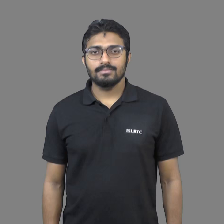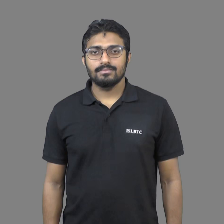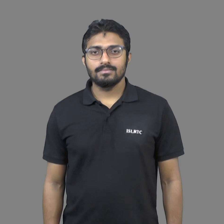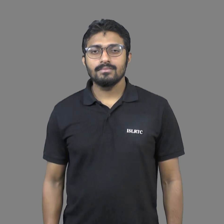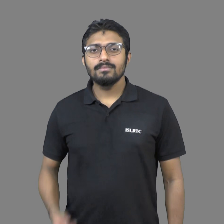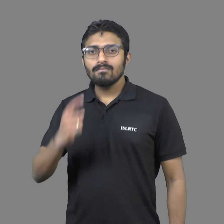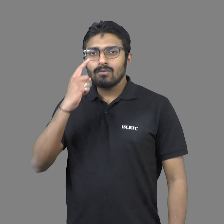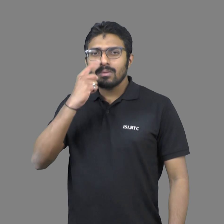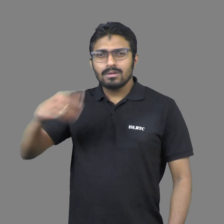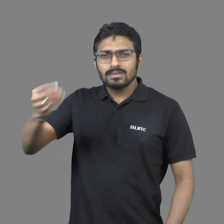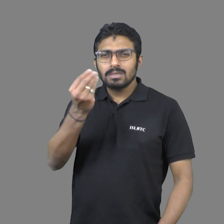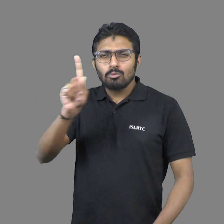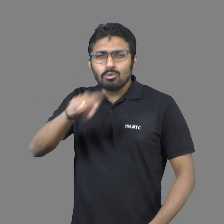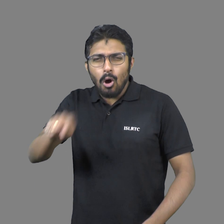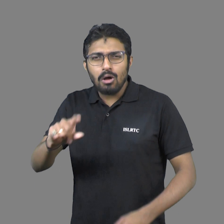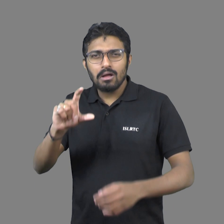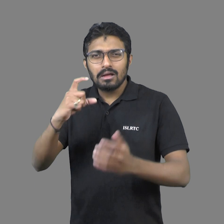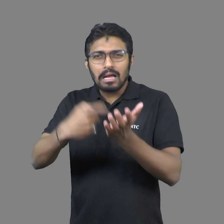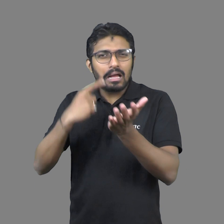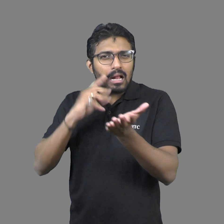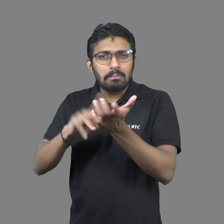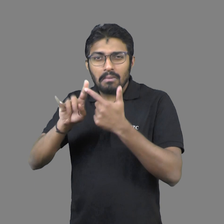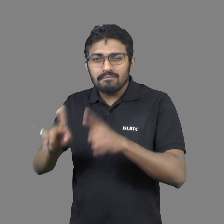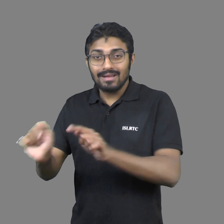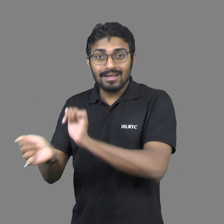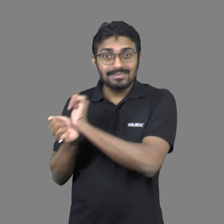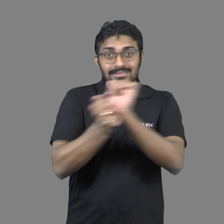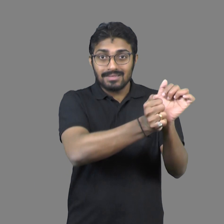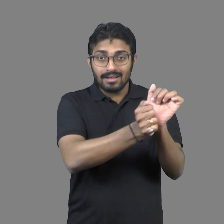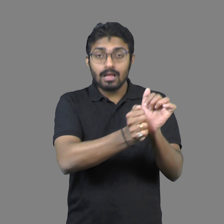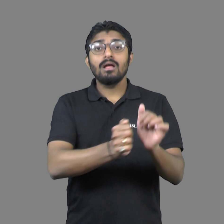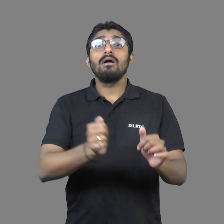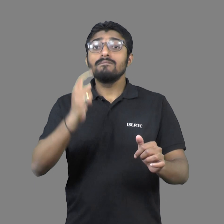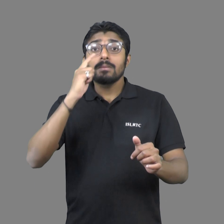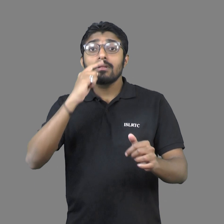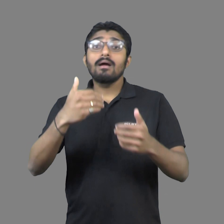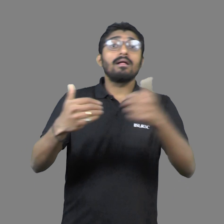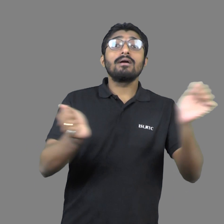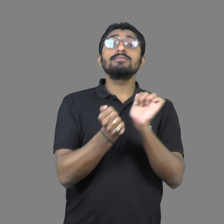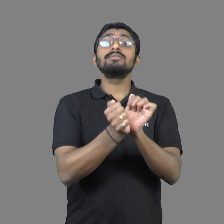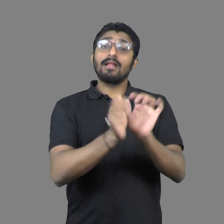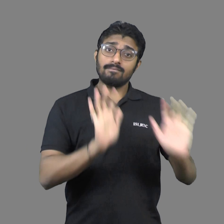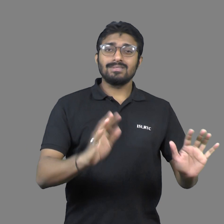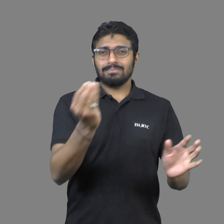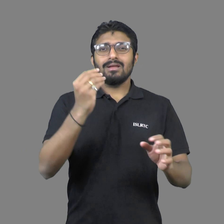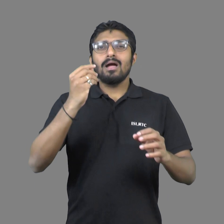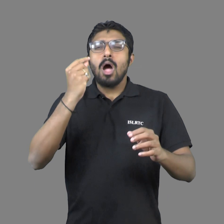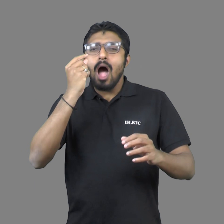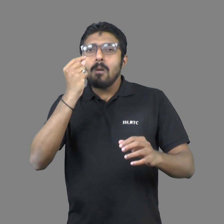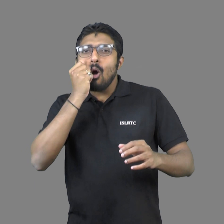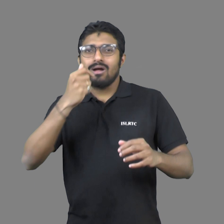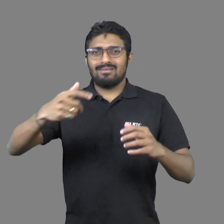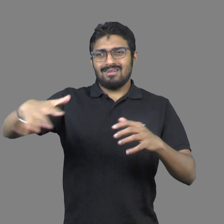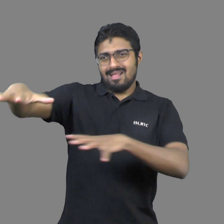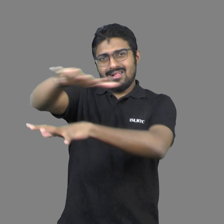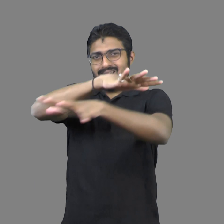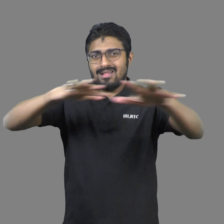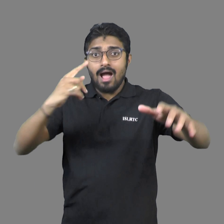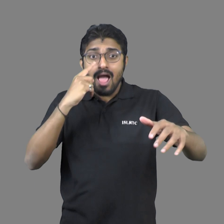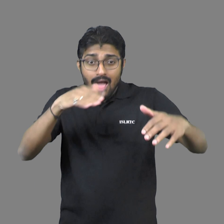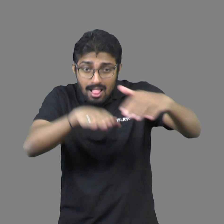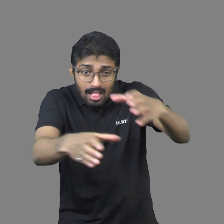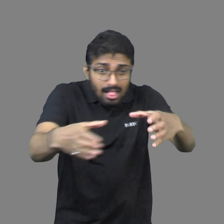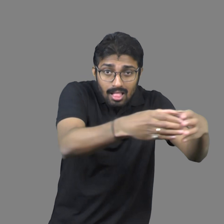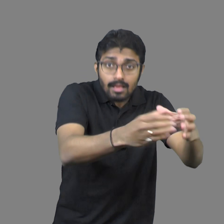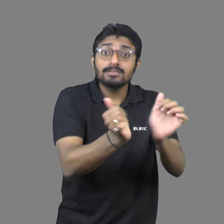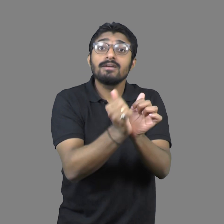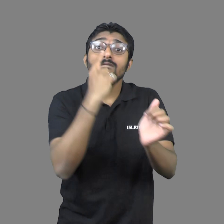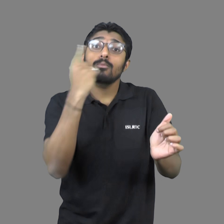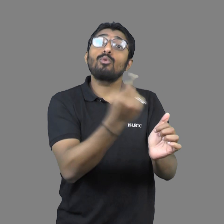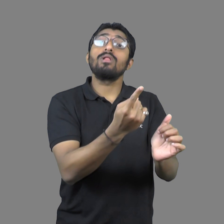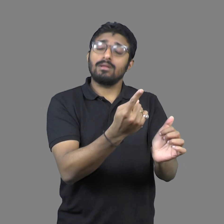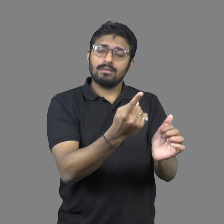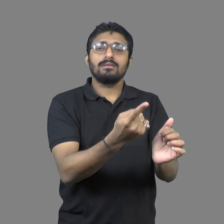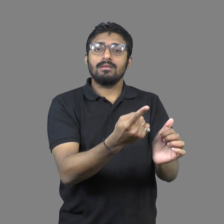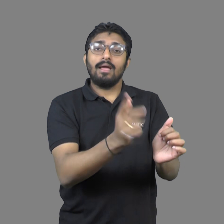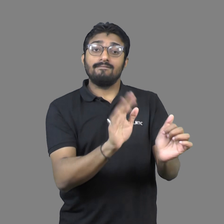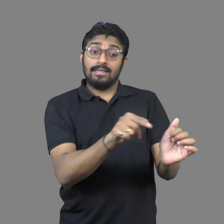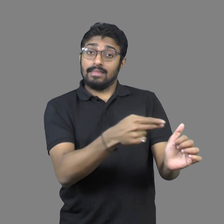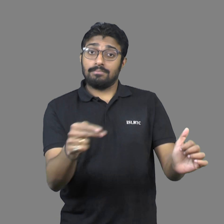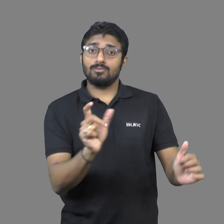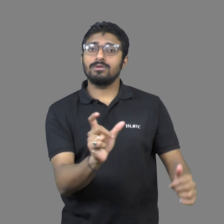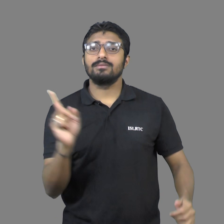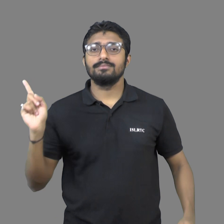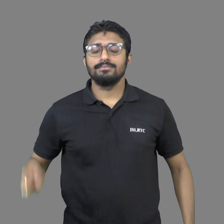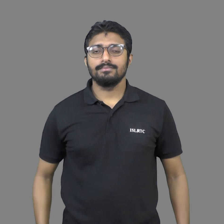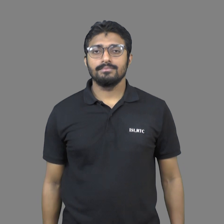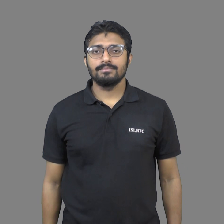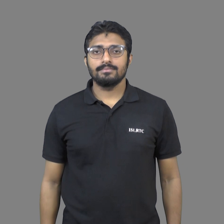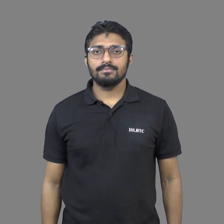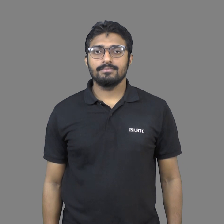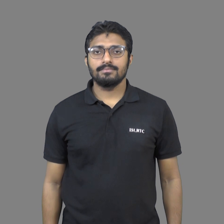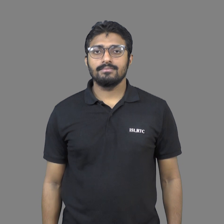Women Jail